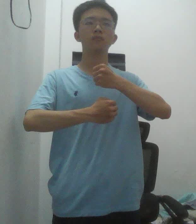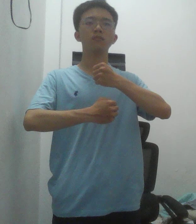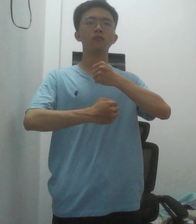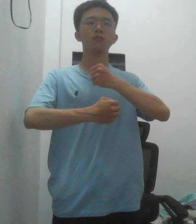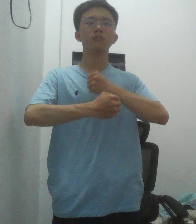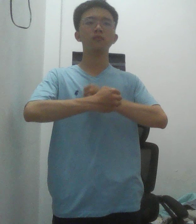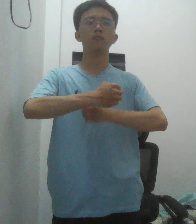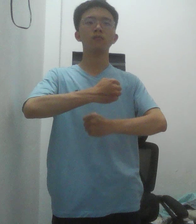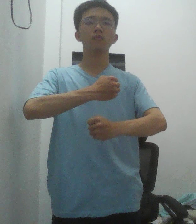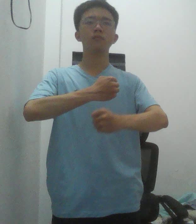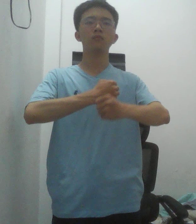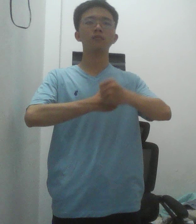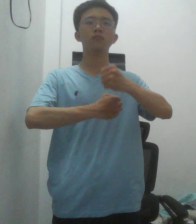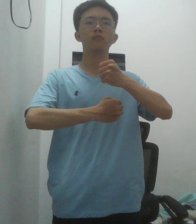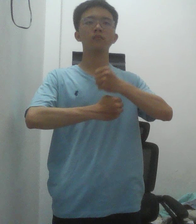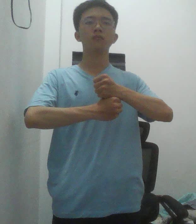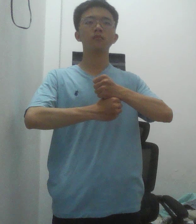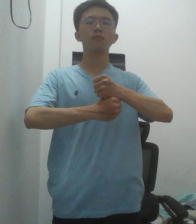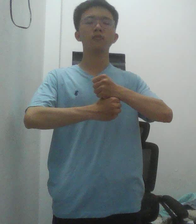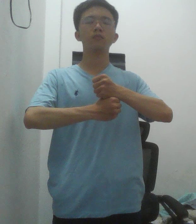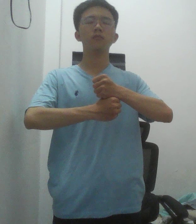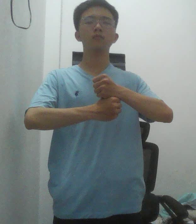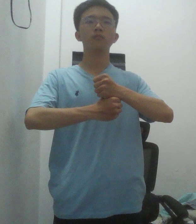nam